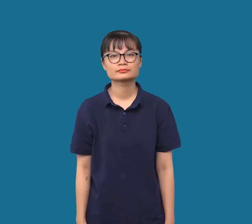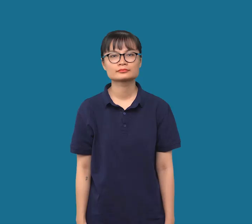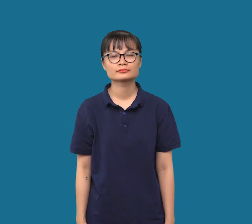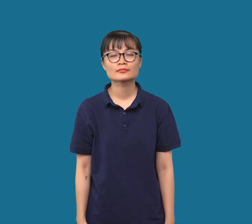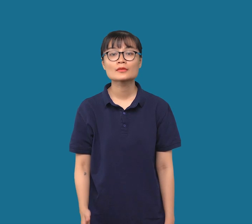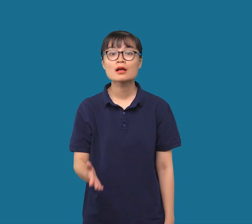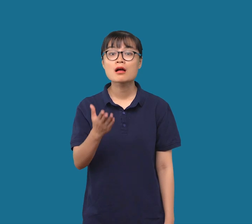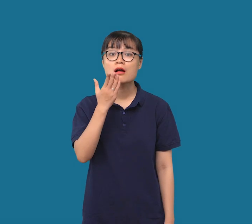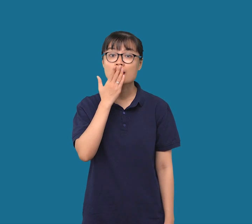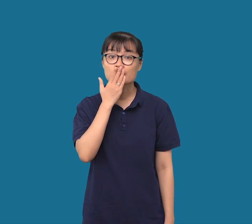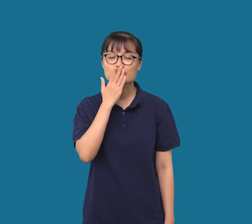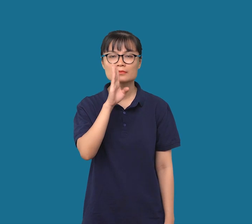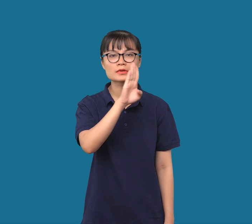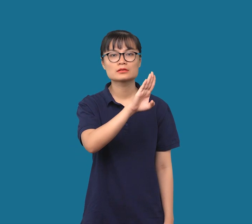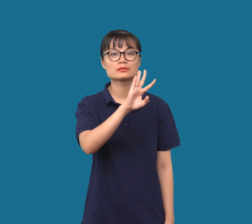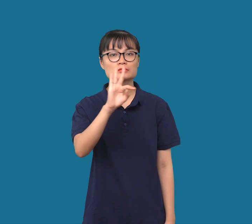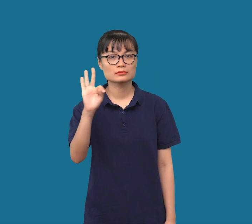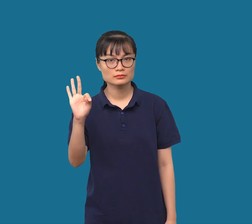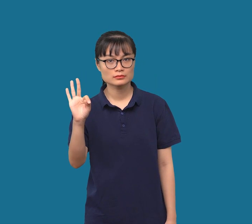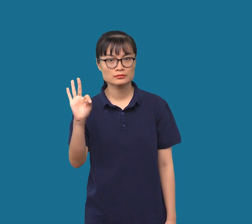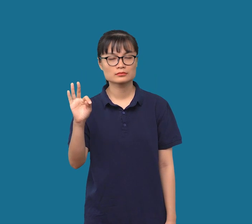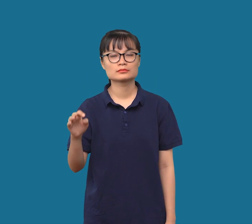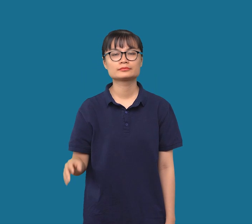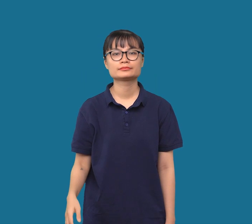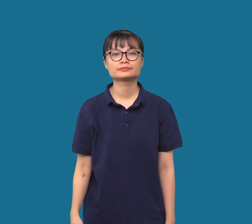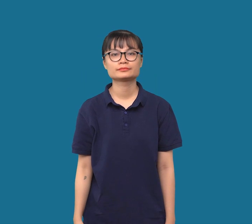cơm bình dân